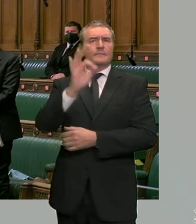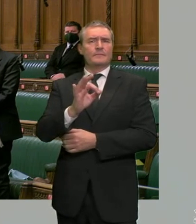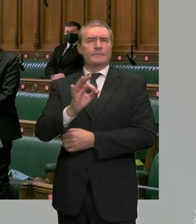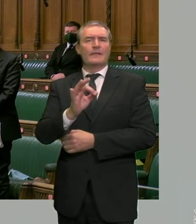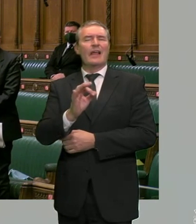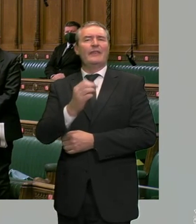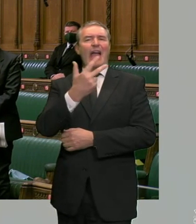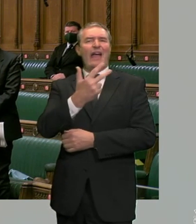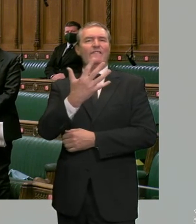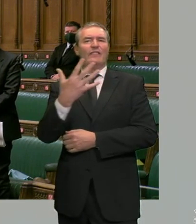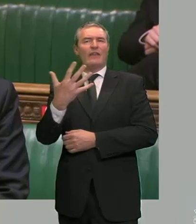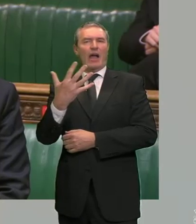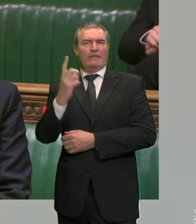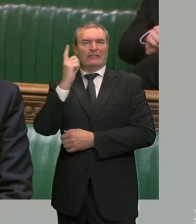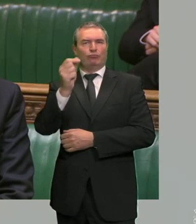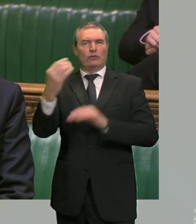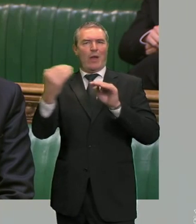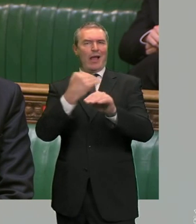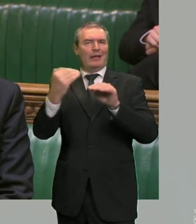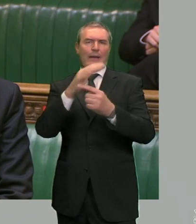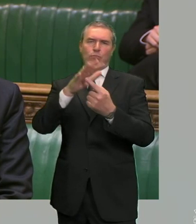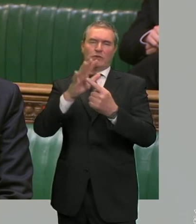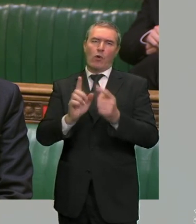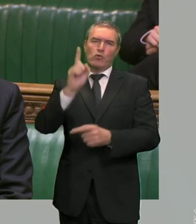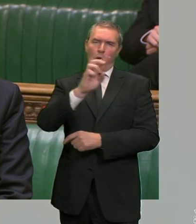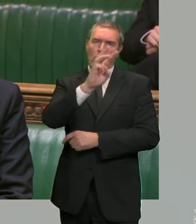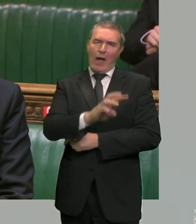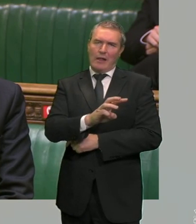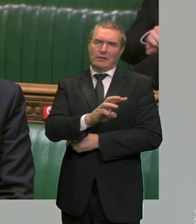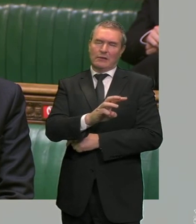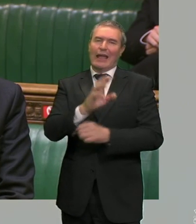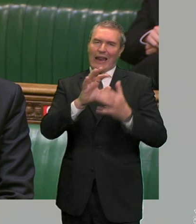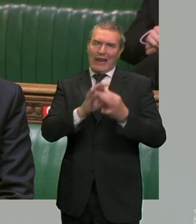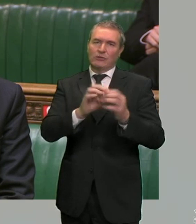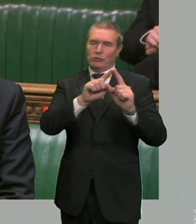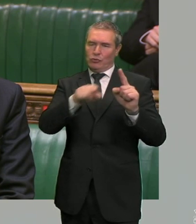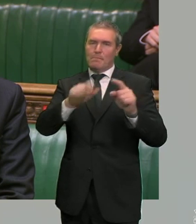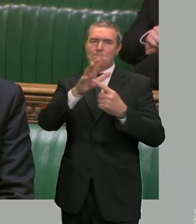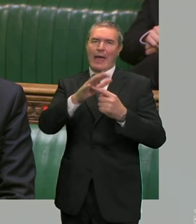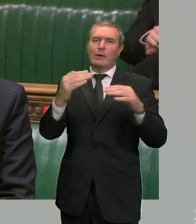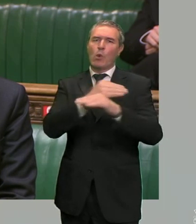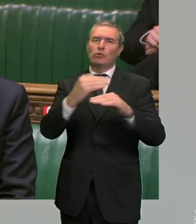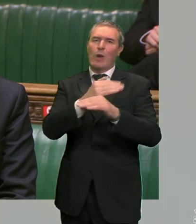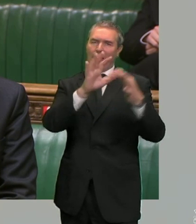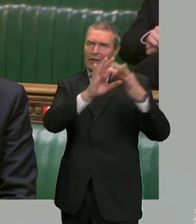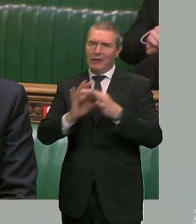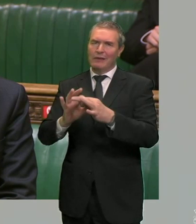The A55 expressway is of huge importance to north Wales, linking the region to the main motorway network.